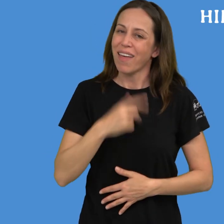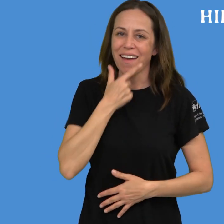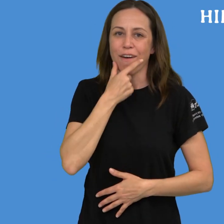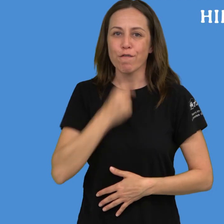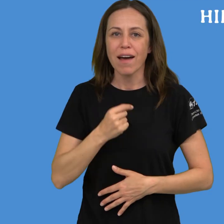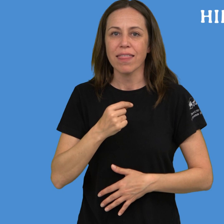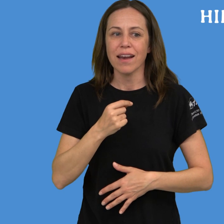fácil